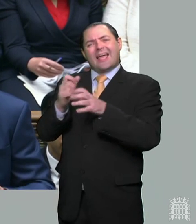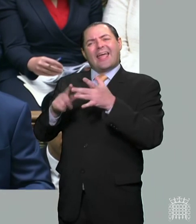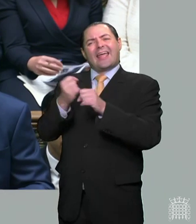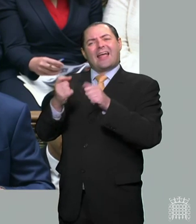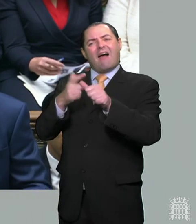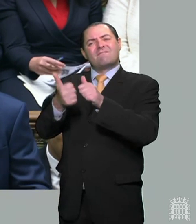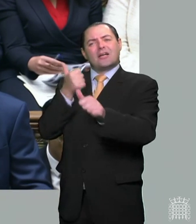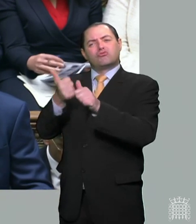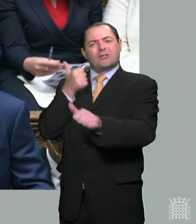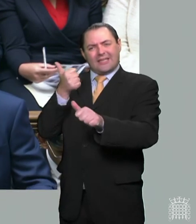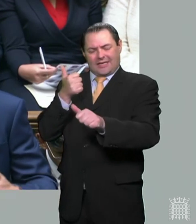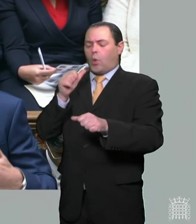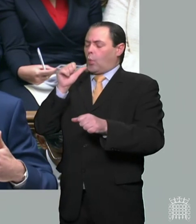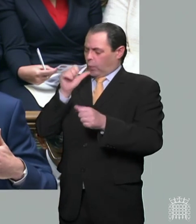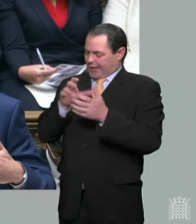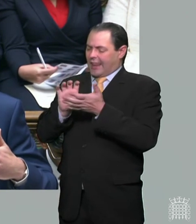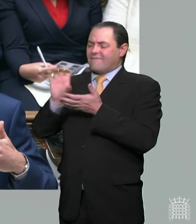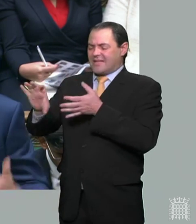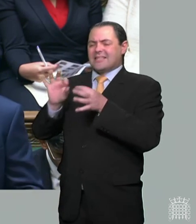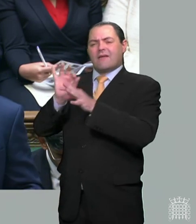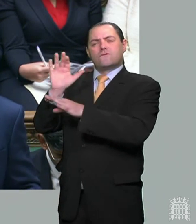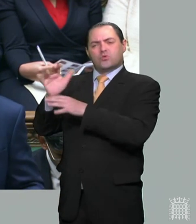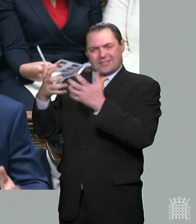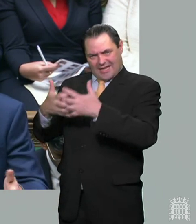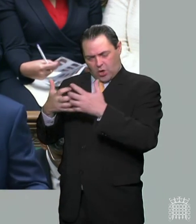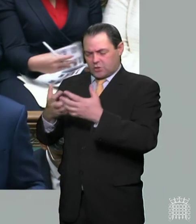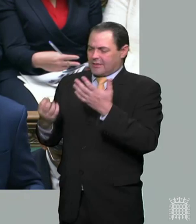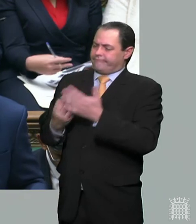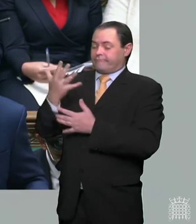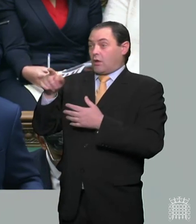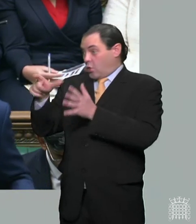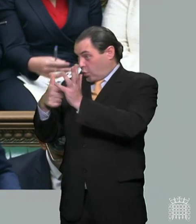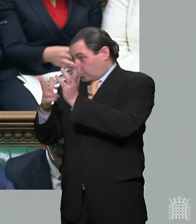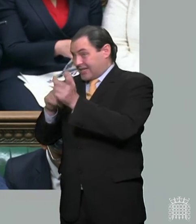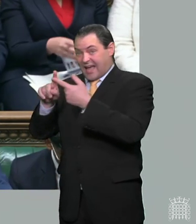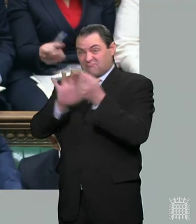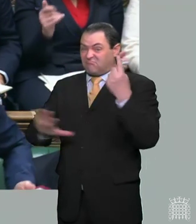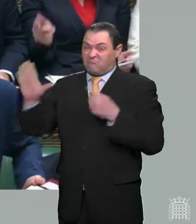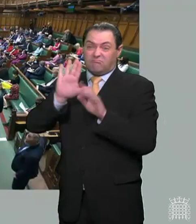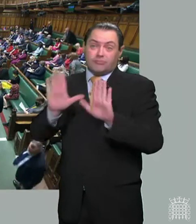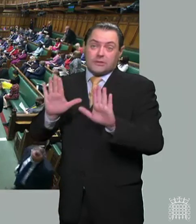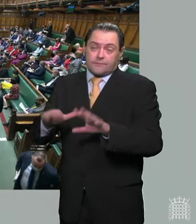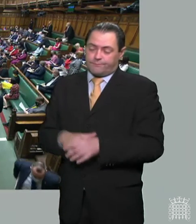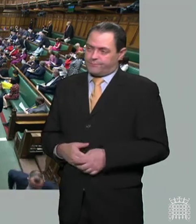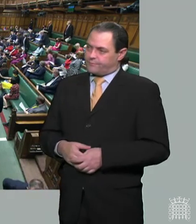We will be investing in the technologies of the future that will create the jobs of the future in her constituency and right across the UK.